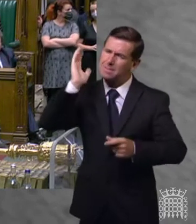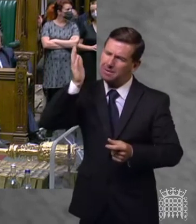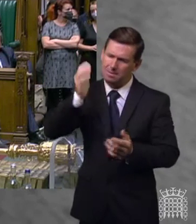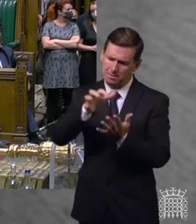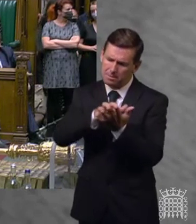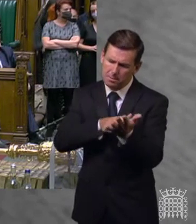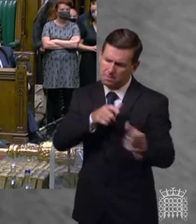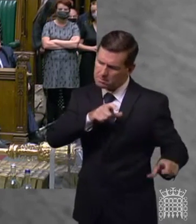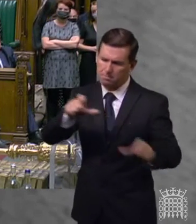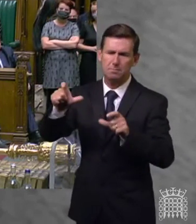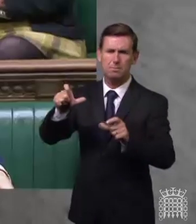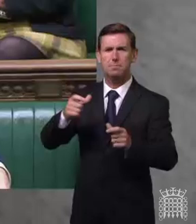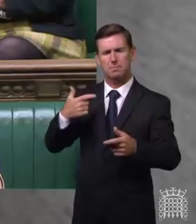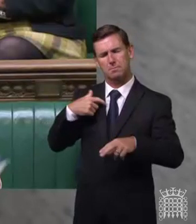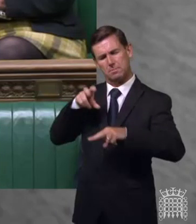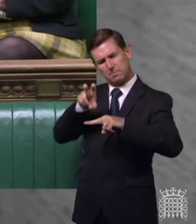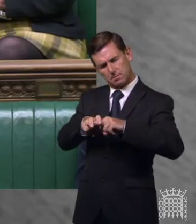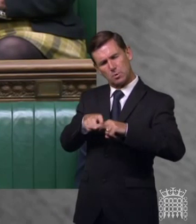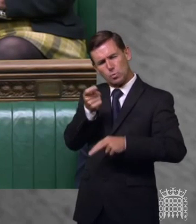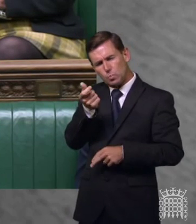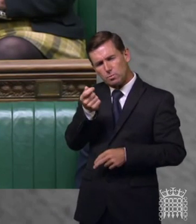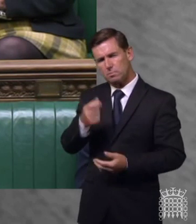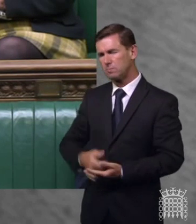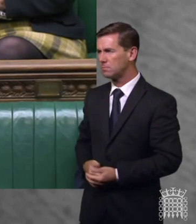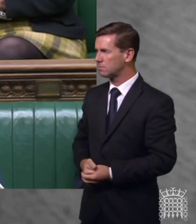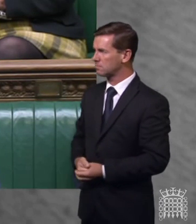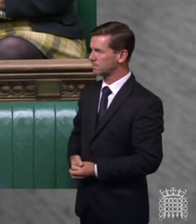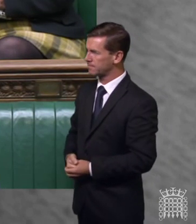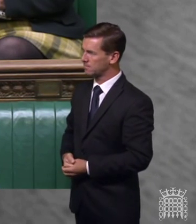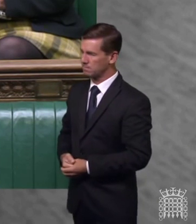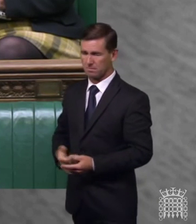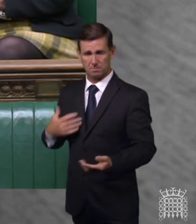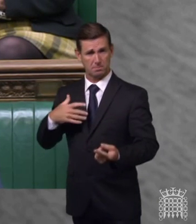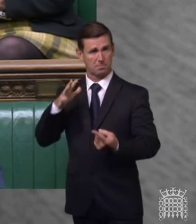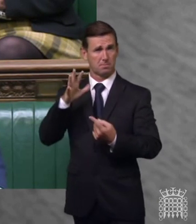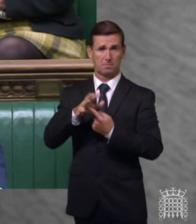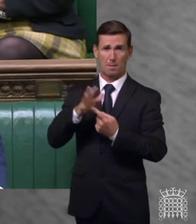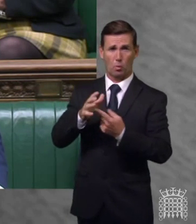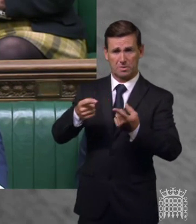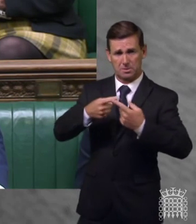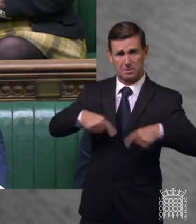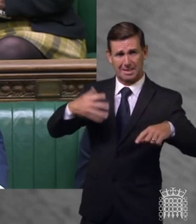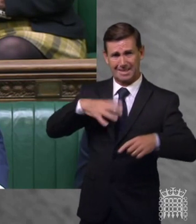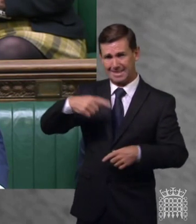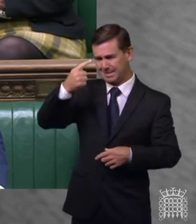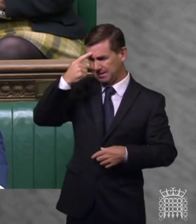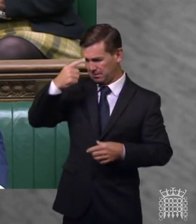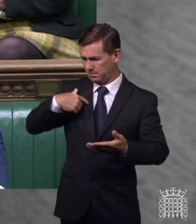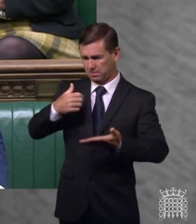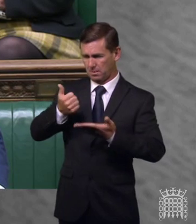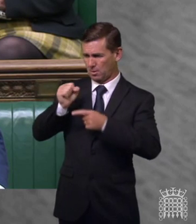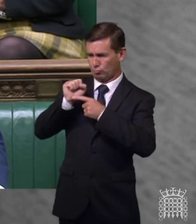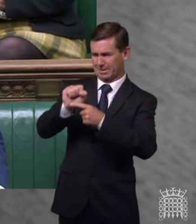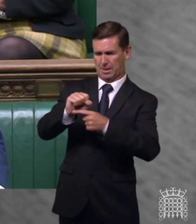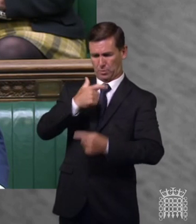I am going to make some progress and then I will give way. We have to use every tool that remains at our disposal to protect human rights in Afghanistan.